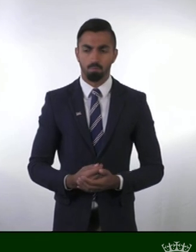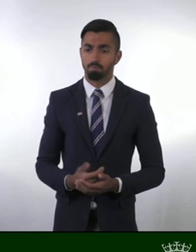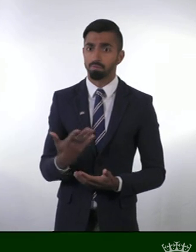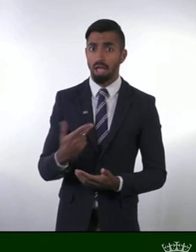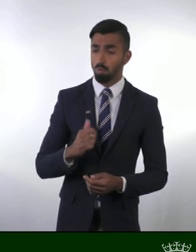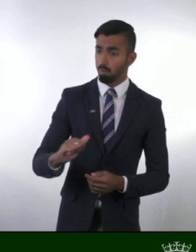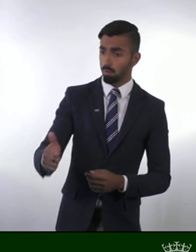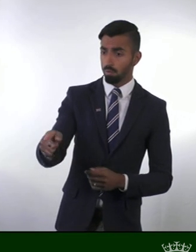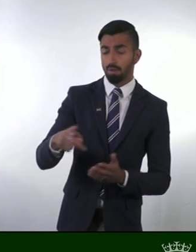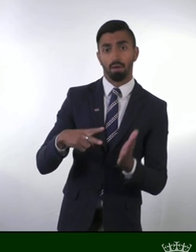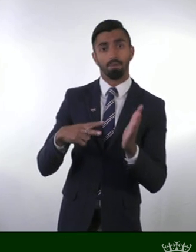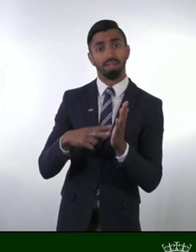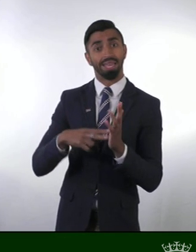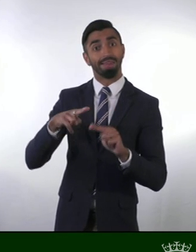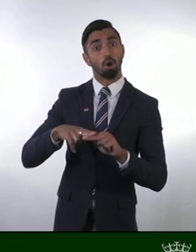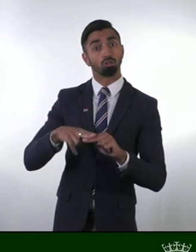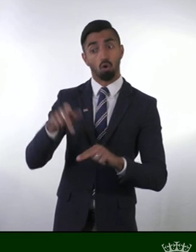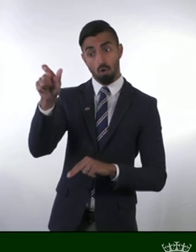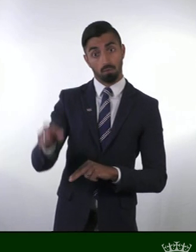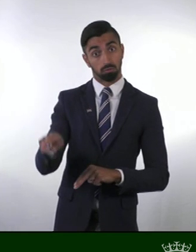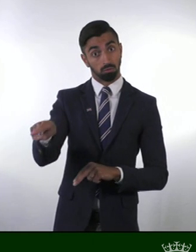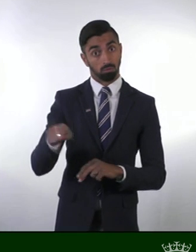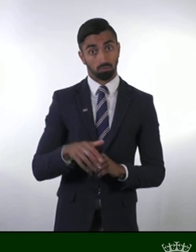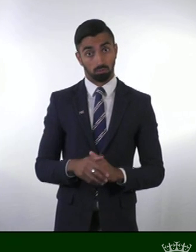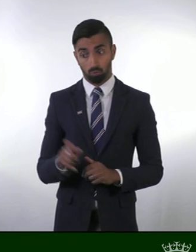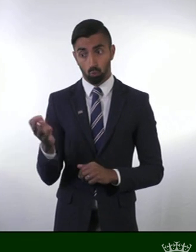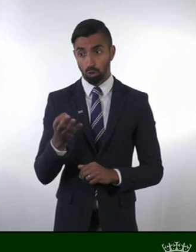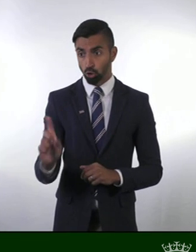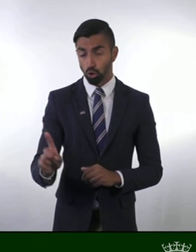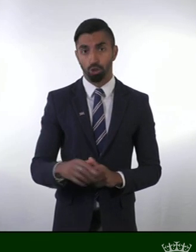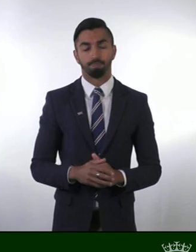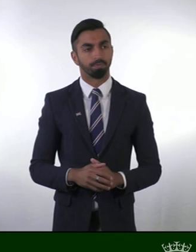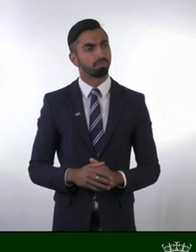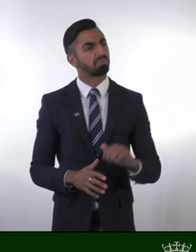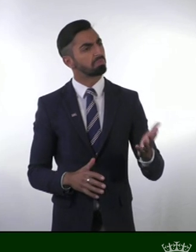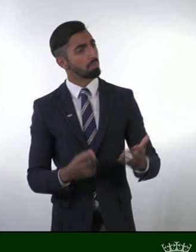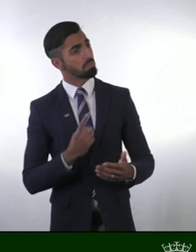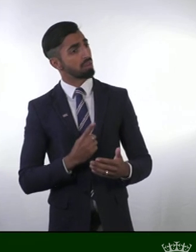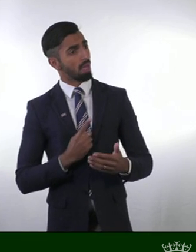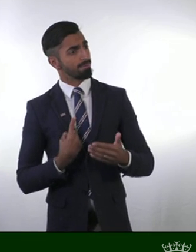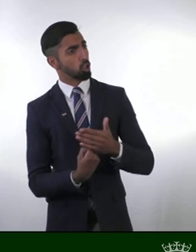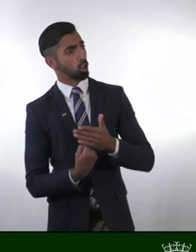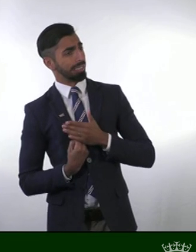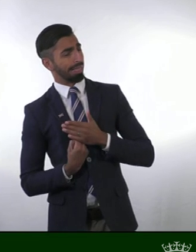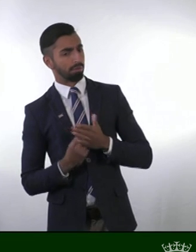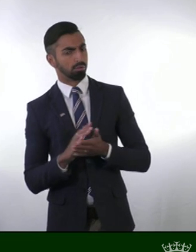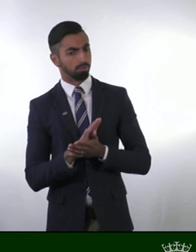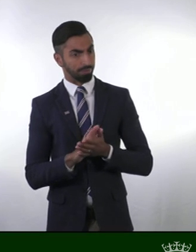As a shielded person, I am grateful to contribute to Parliament once again.